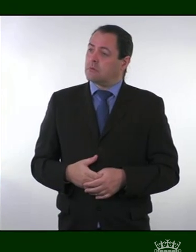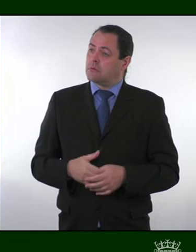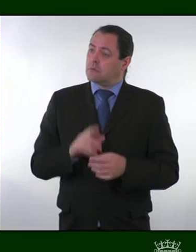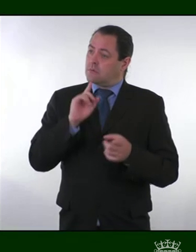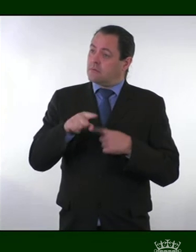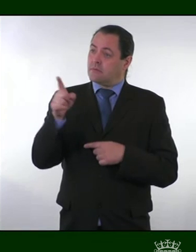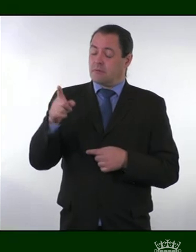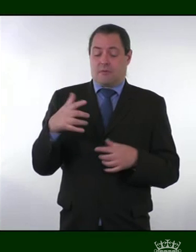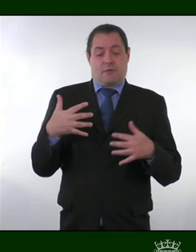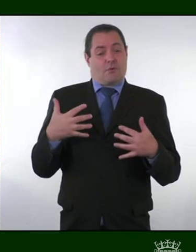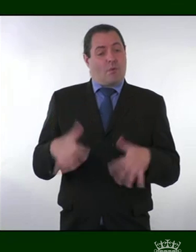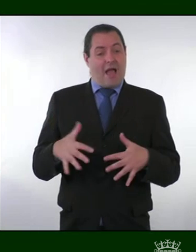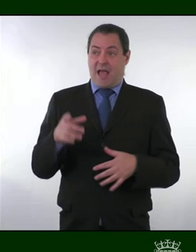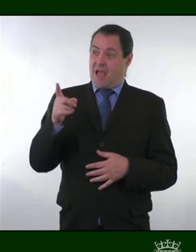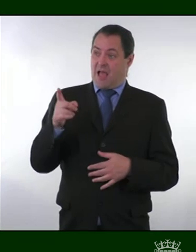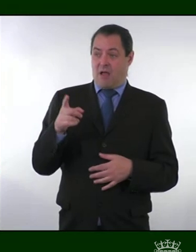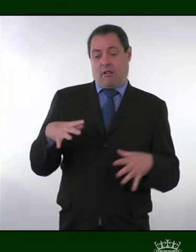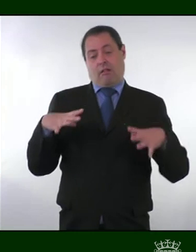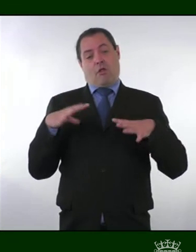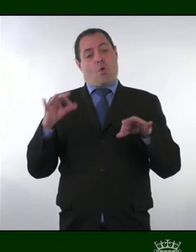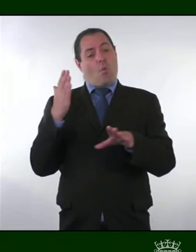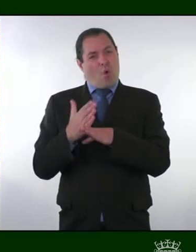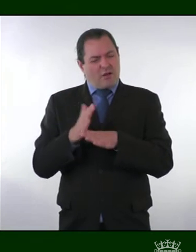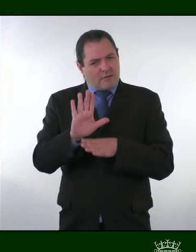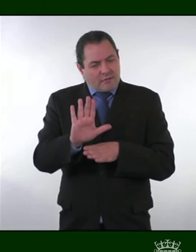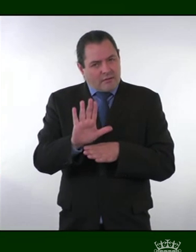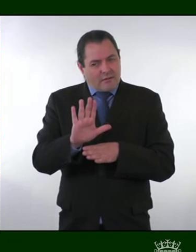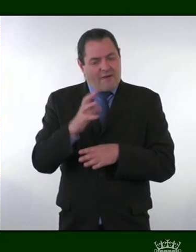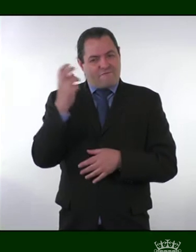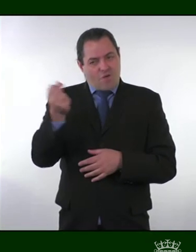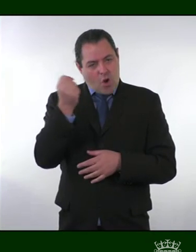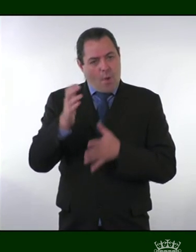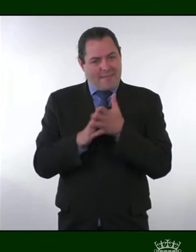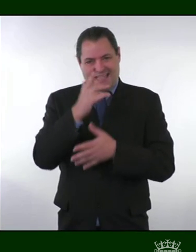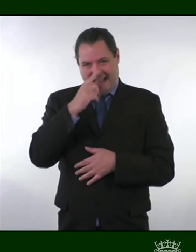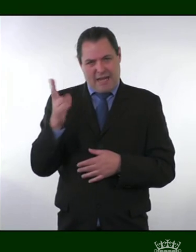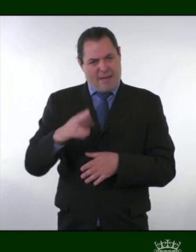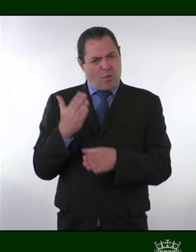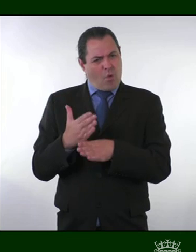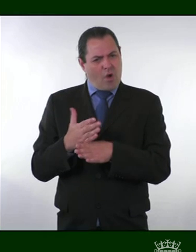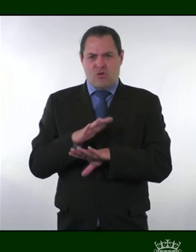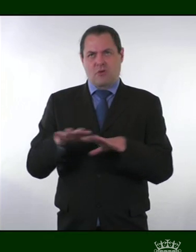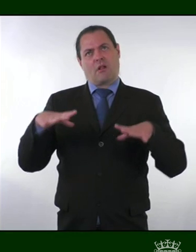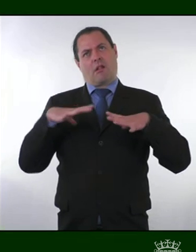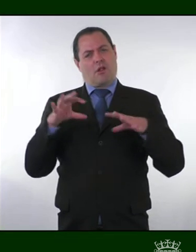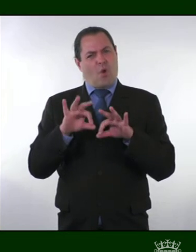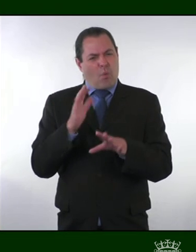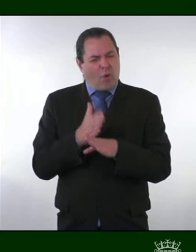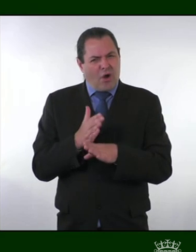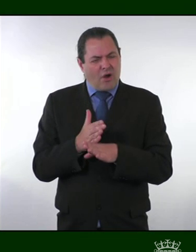My goodness, “languishing out of work”; the furlough scheme is there to protect people so that they can come back to work when the time is right.